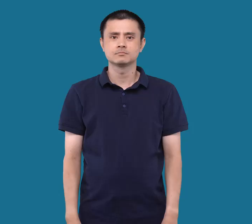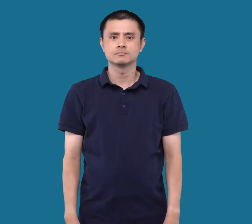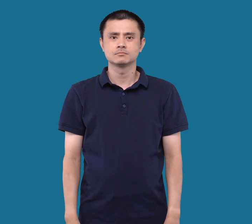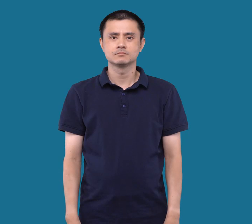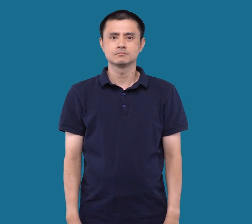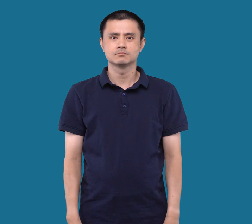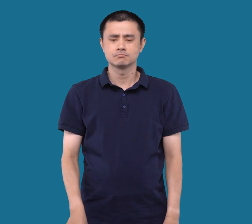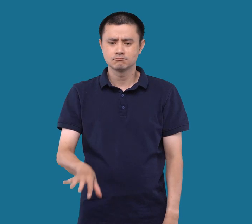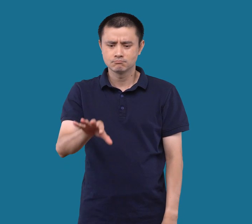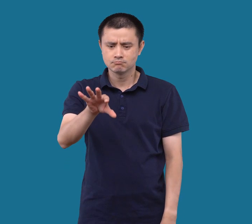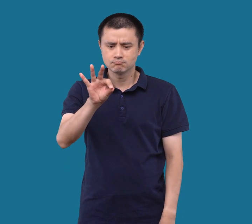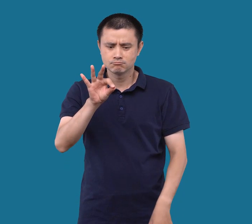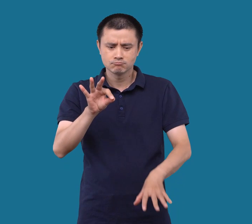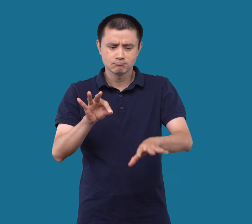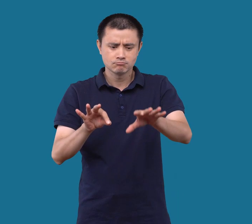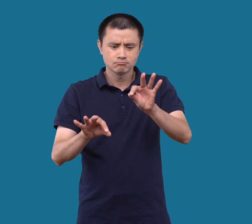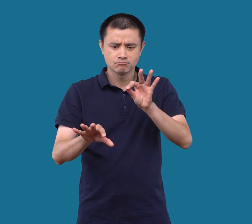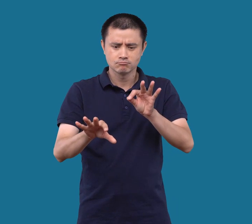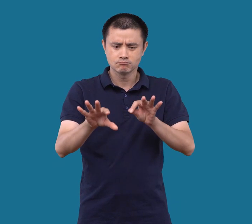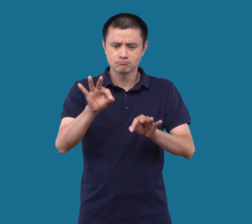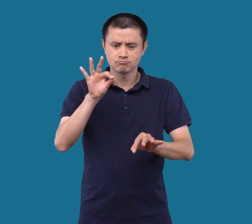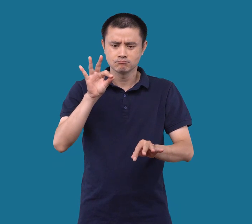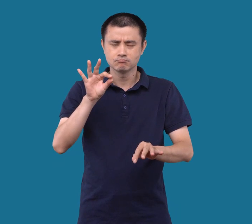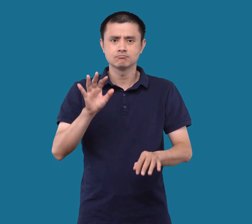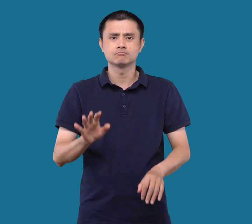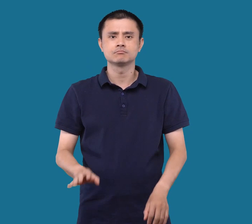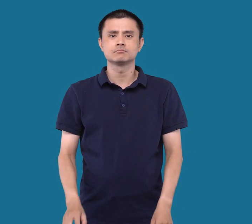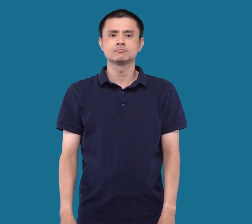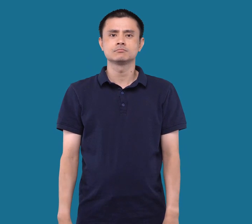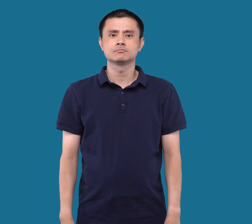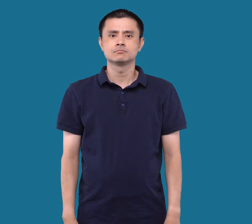chọn lọc